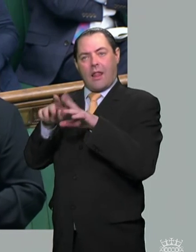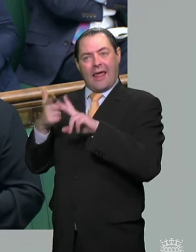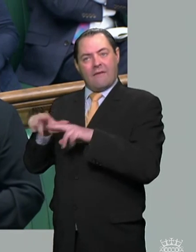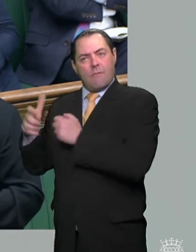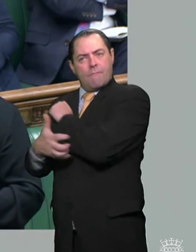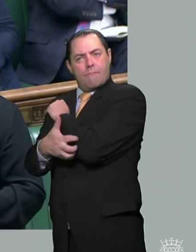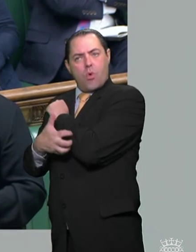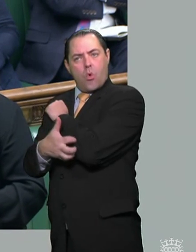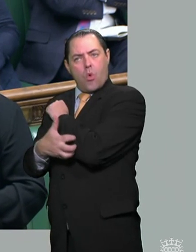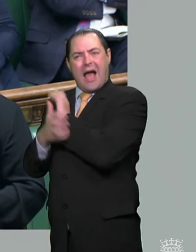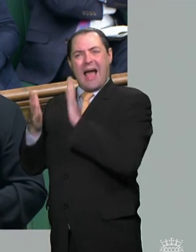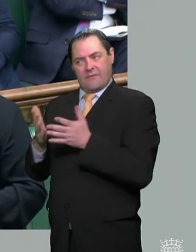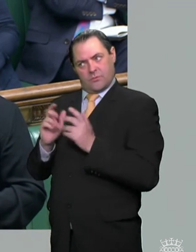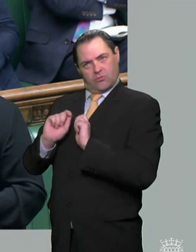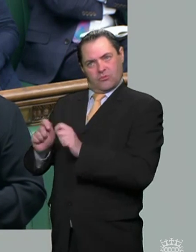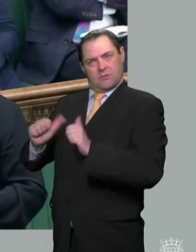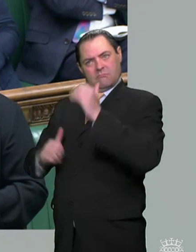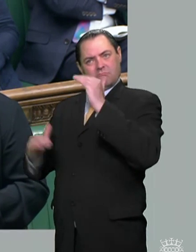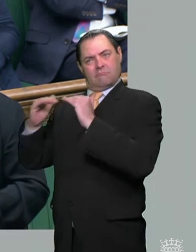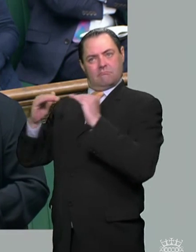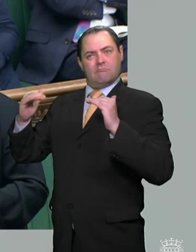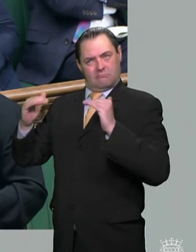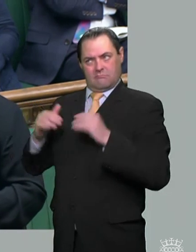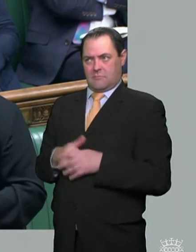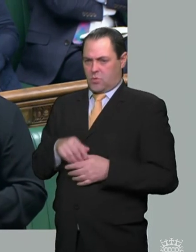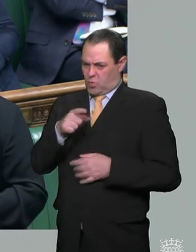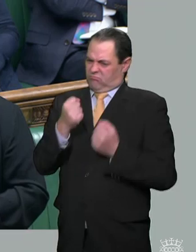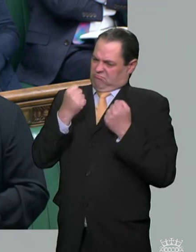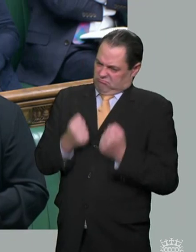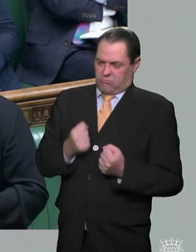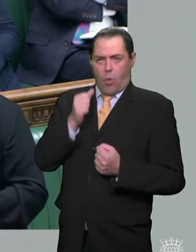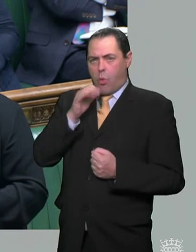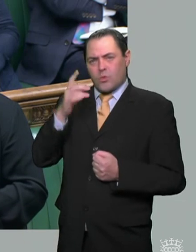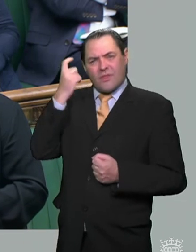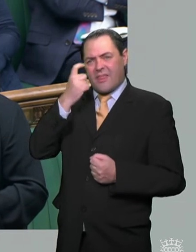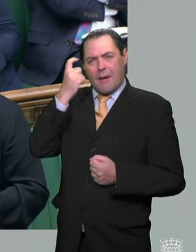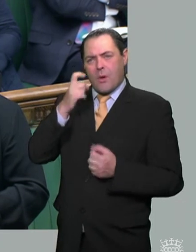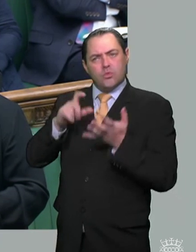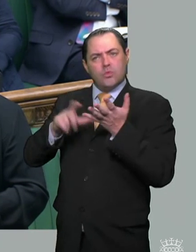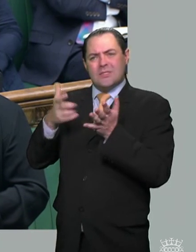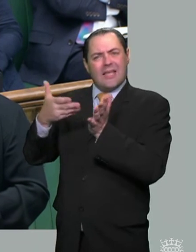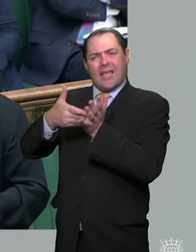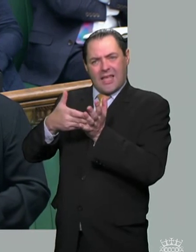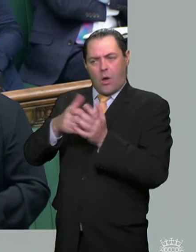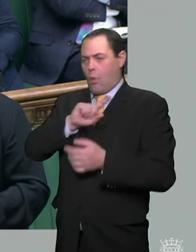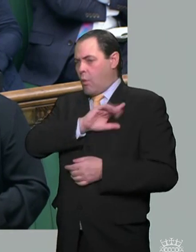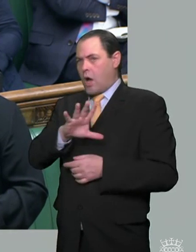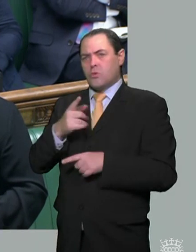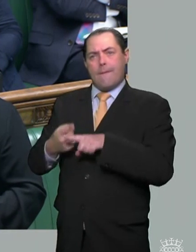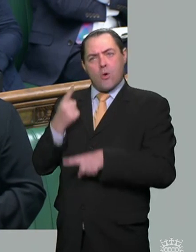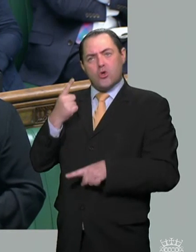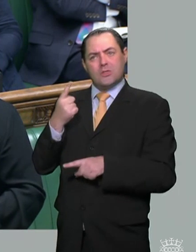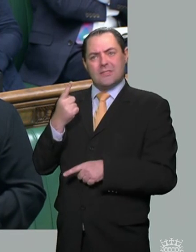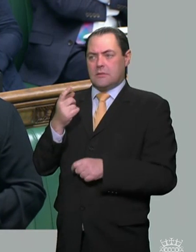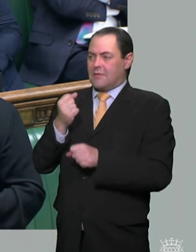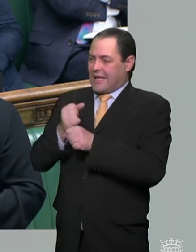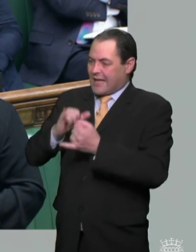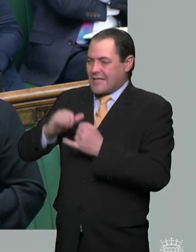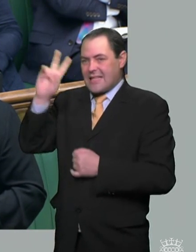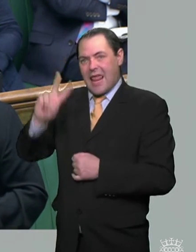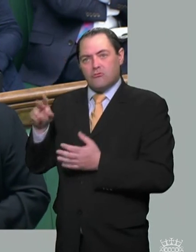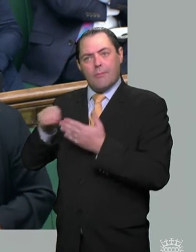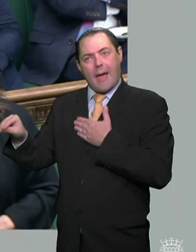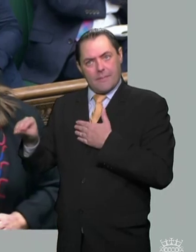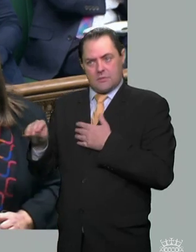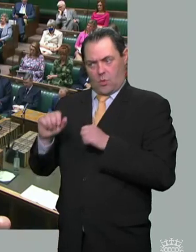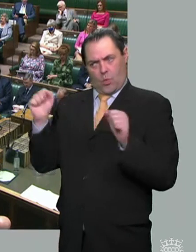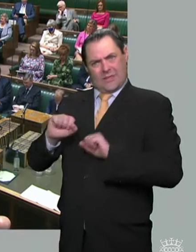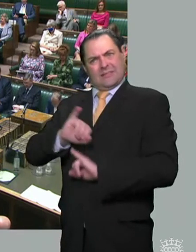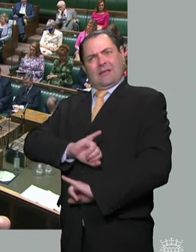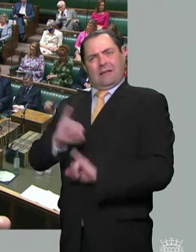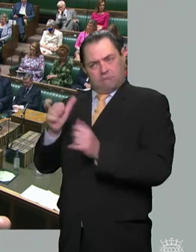So can the Deputy Prime Minister explain why he is stubbornly refusing to consider introducing an emergency energy payment that would help families through a very difficult winter?